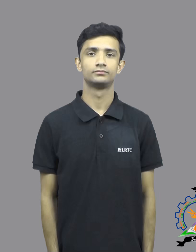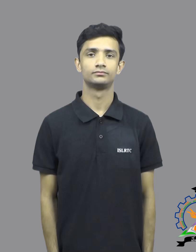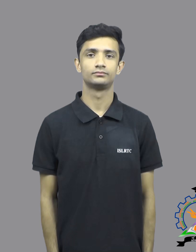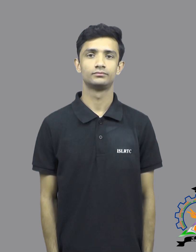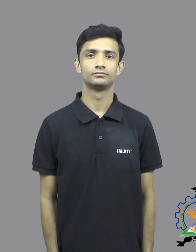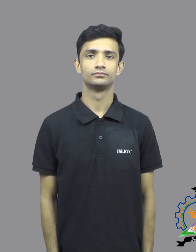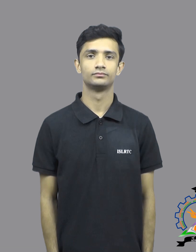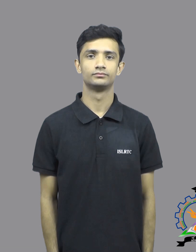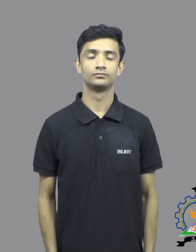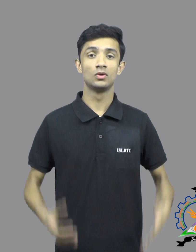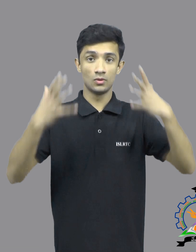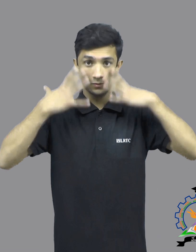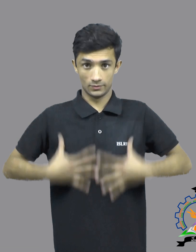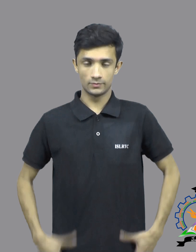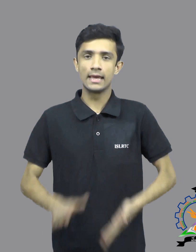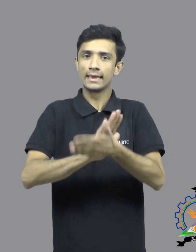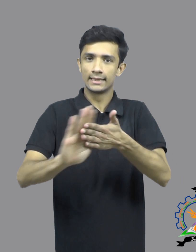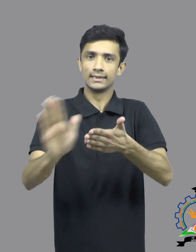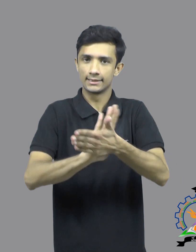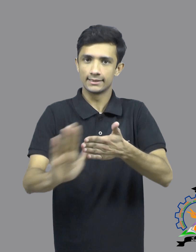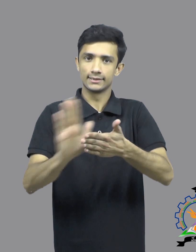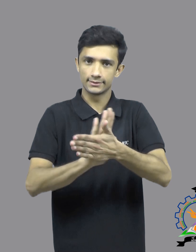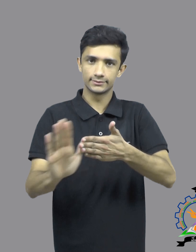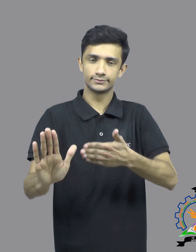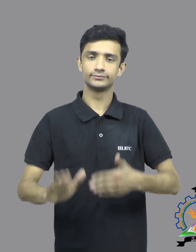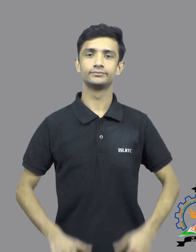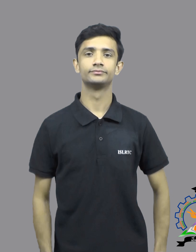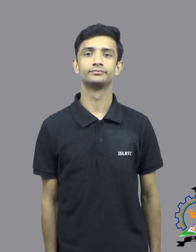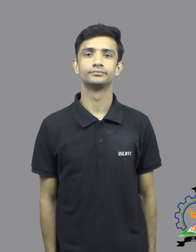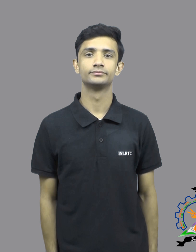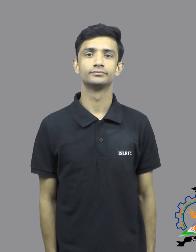Hygiene